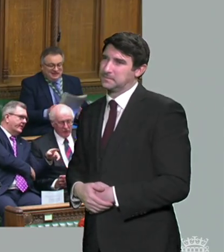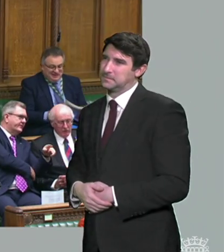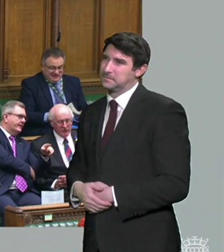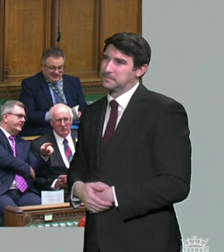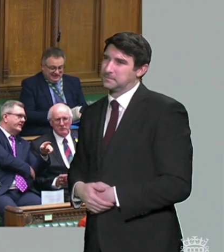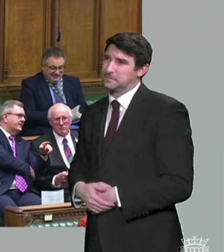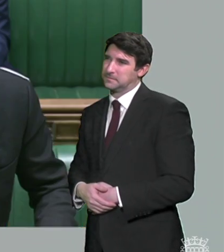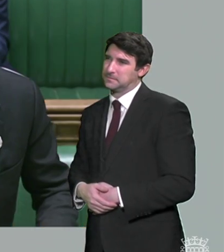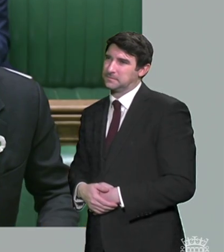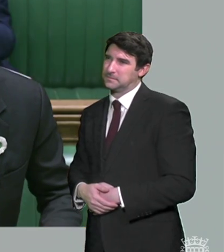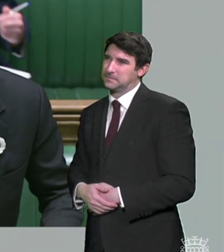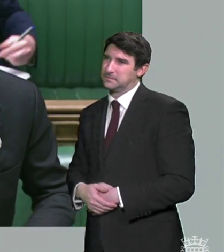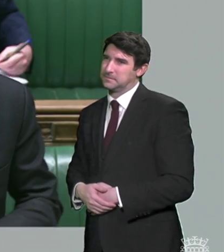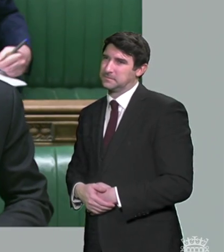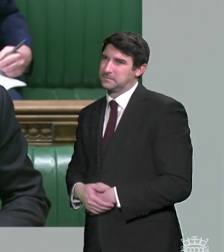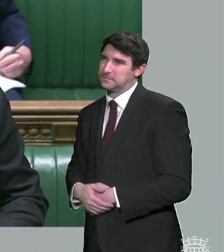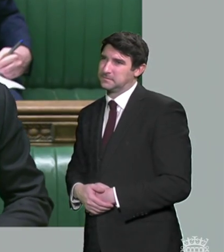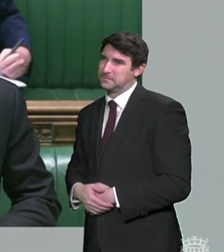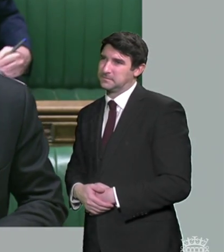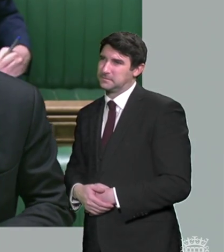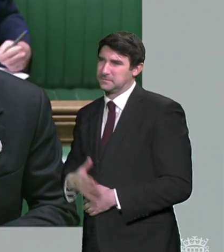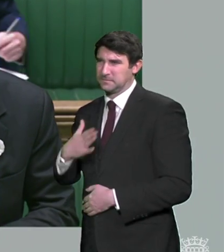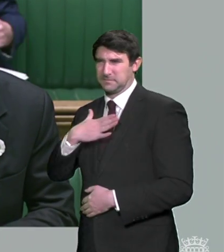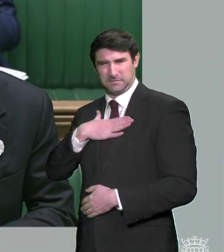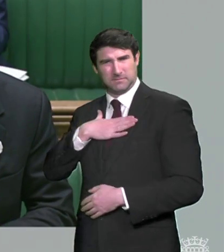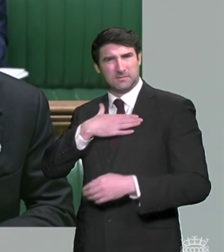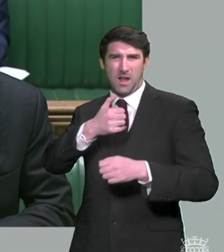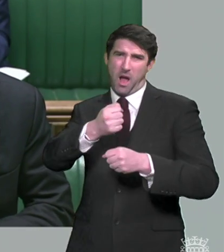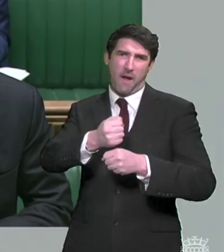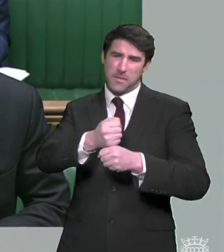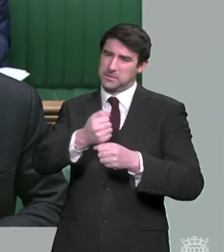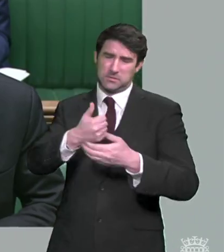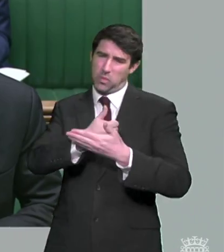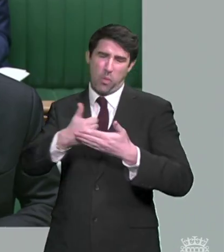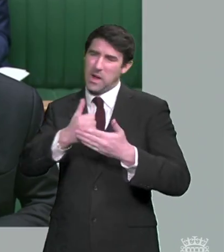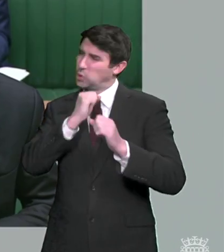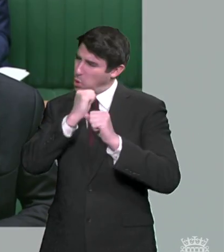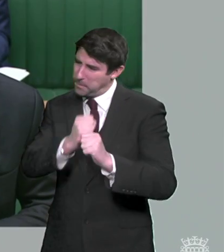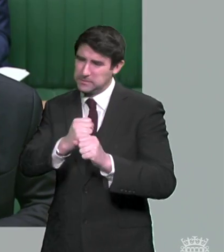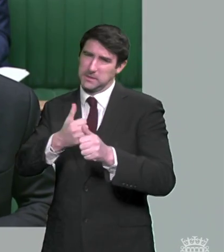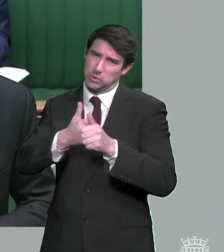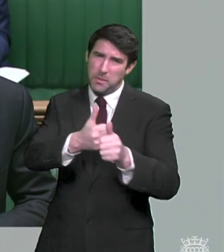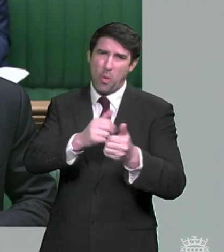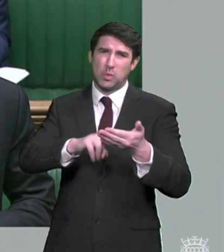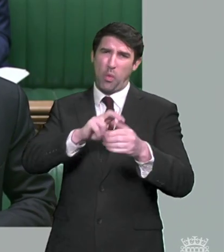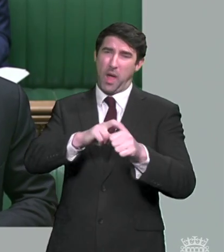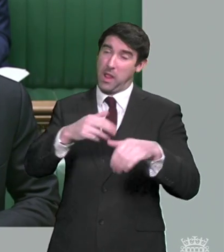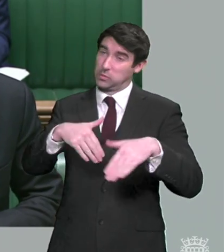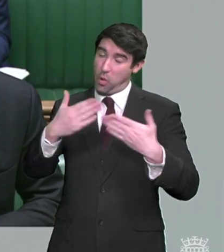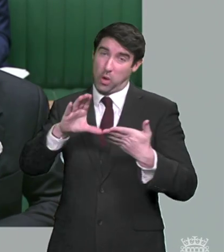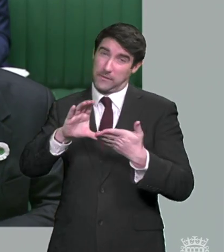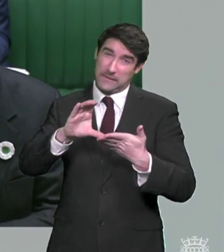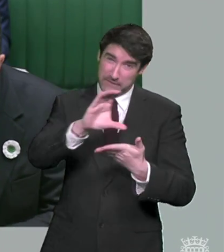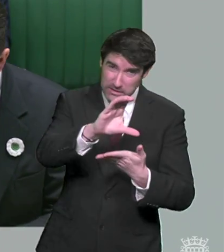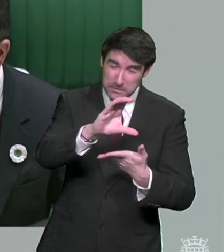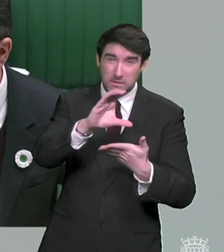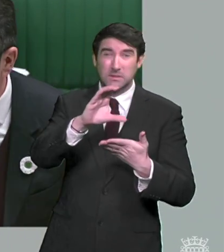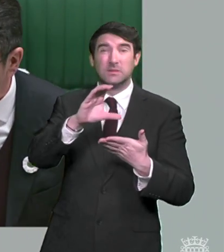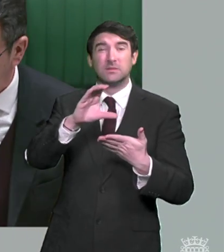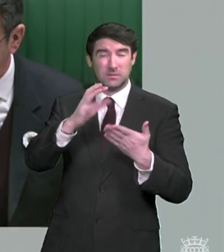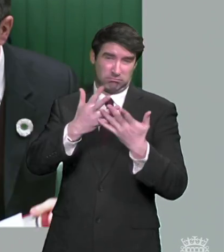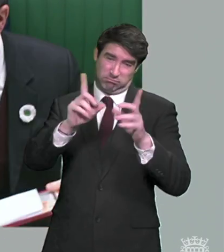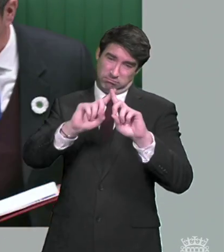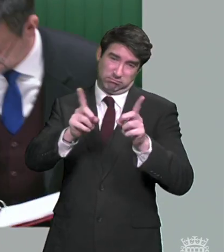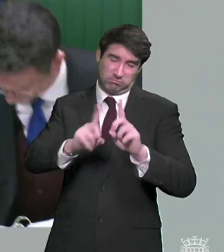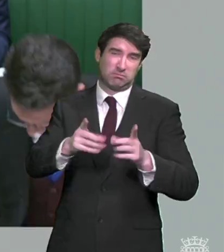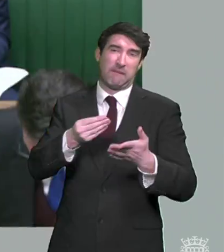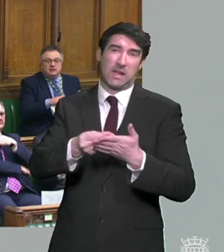This is an active morning, Mr Speaker. The Government are committed to supporting all areas of Northern Ireland, and are delivering significant investment in the north-west through several funding streams.